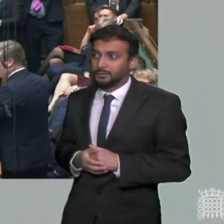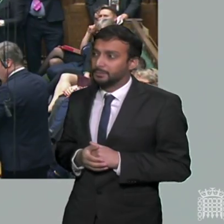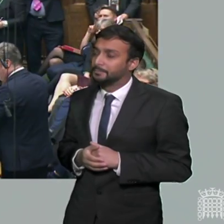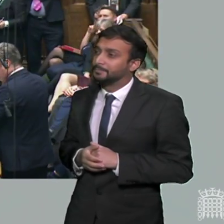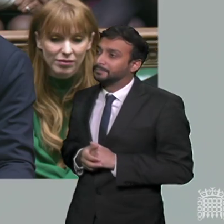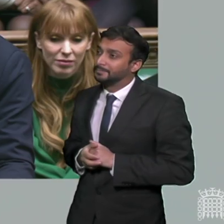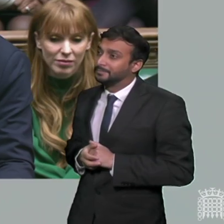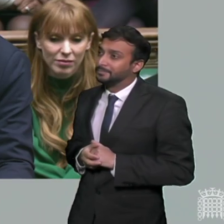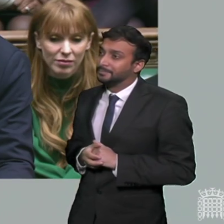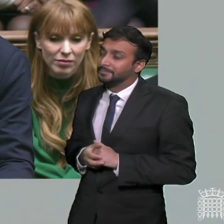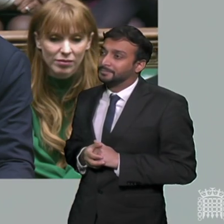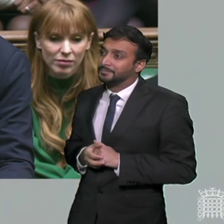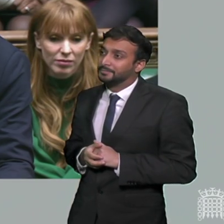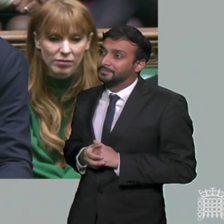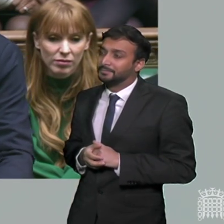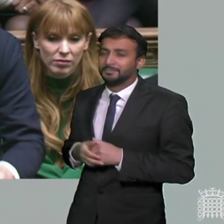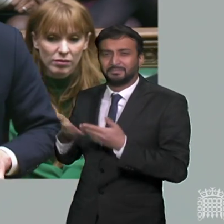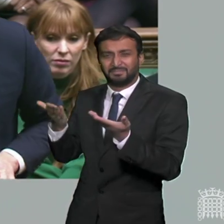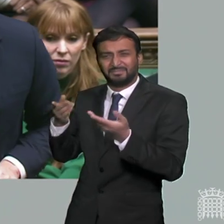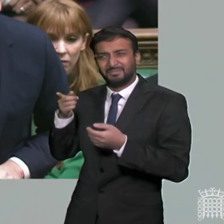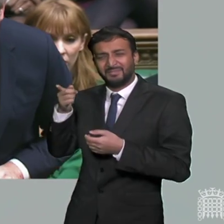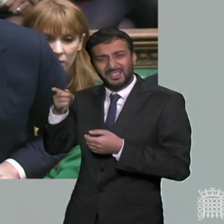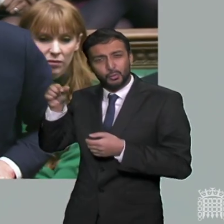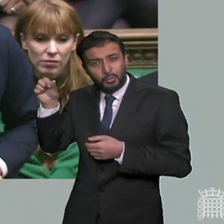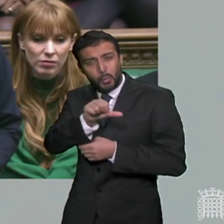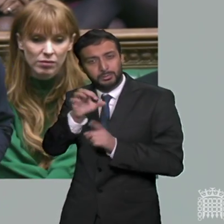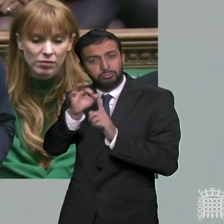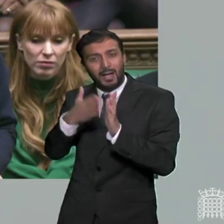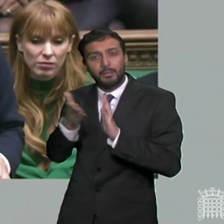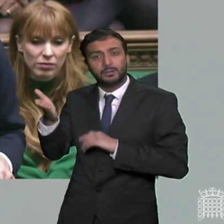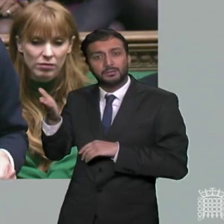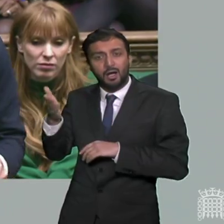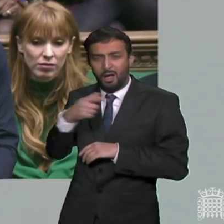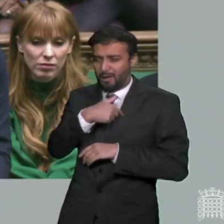It may not seem like it, but he is supposed to be the Prime Minister.